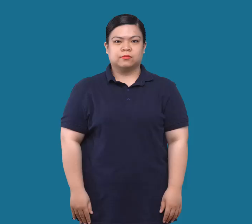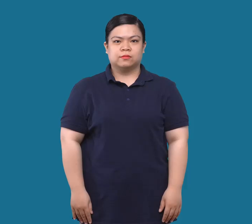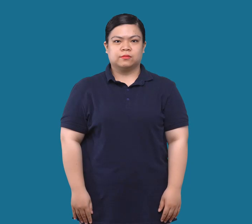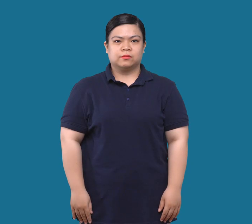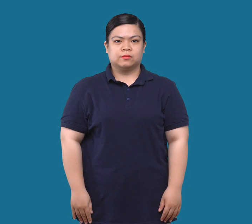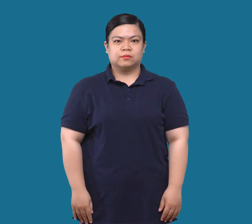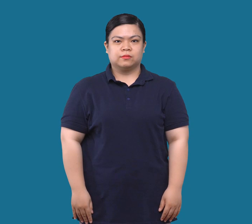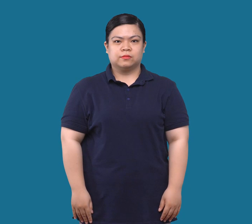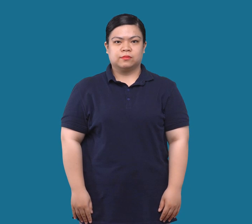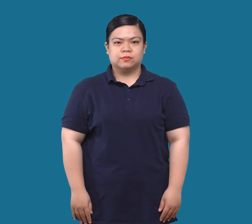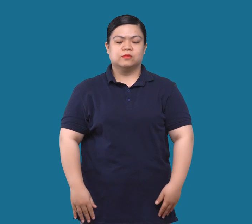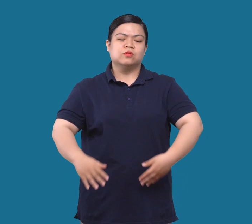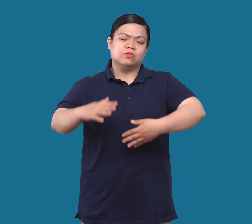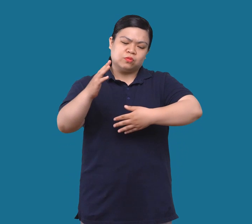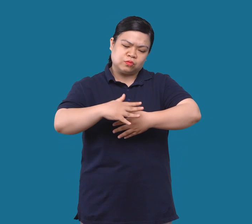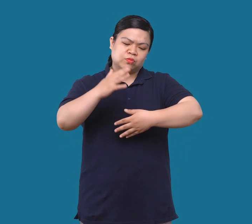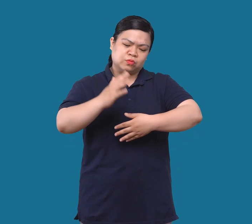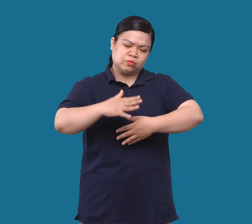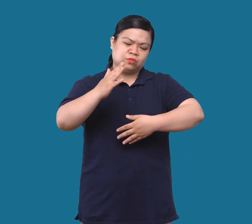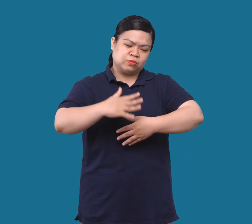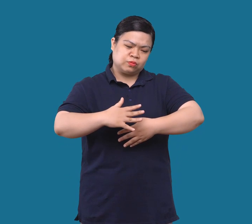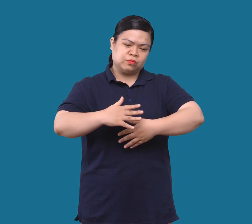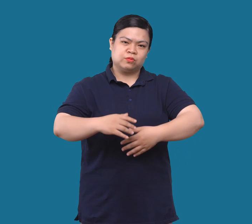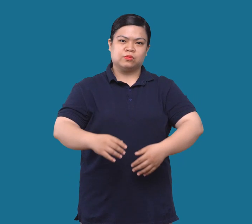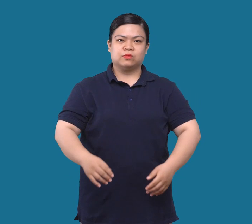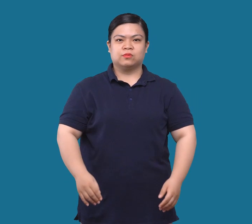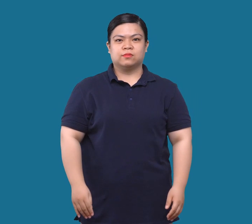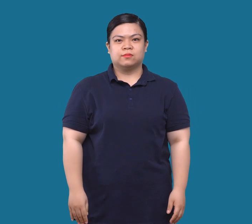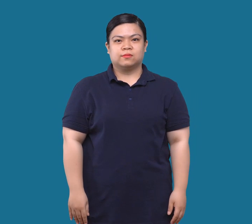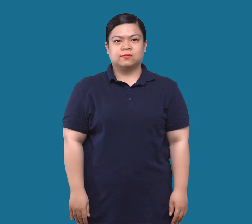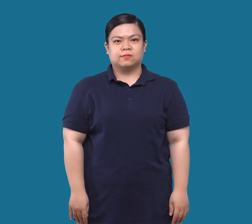ru ngủ